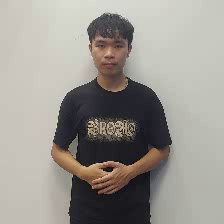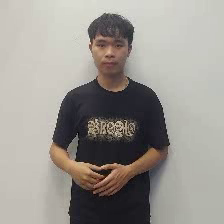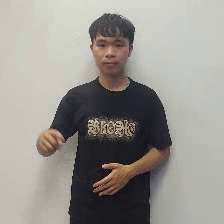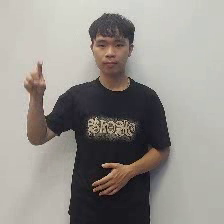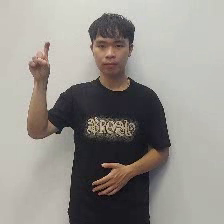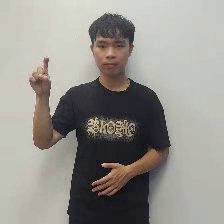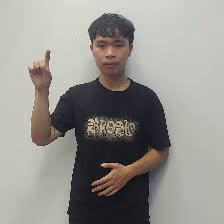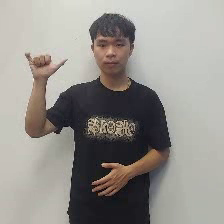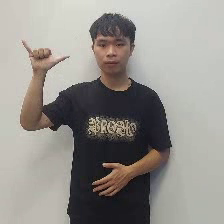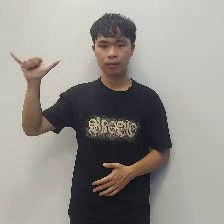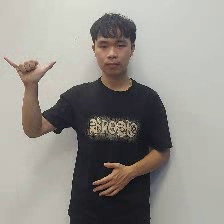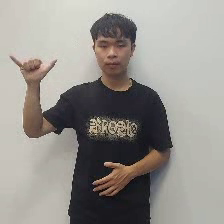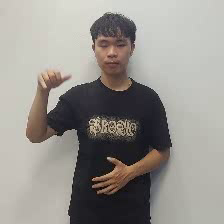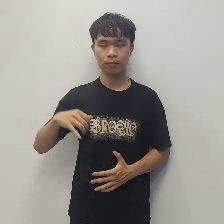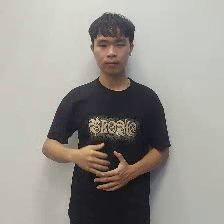Đồng ý